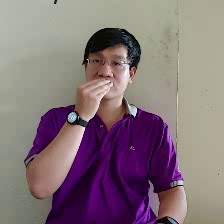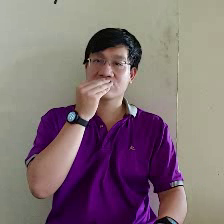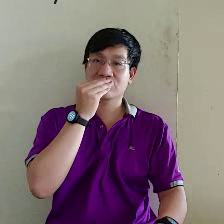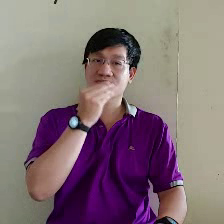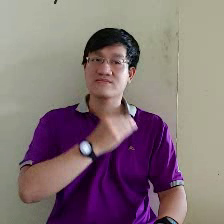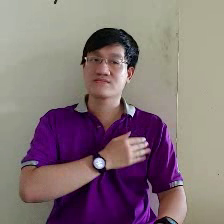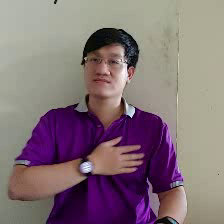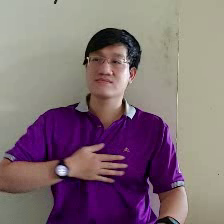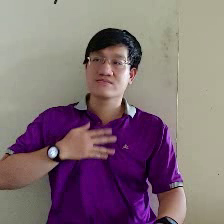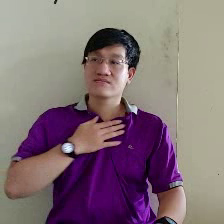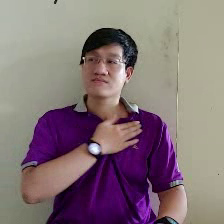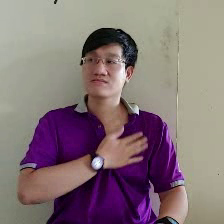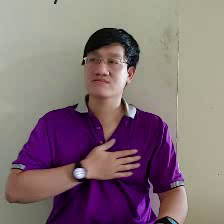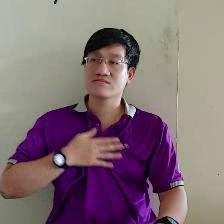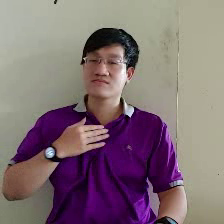Ăn mừng